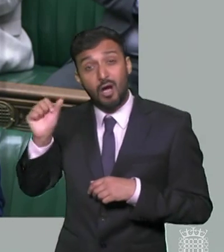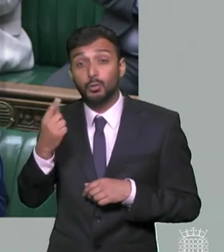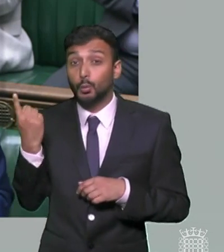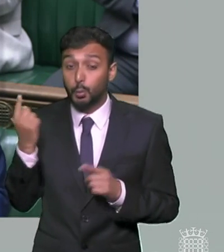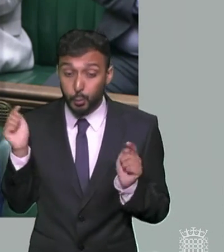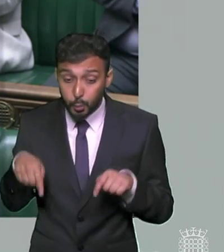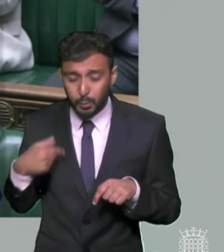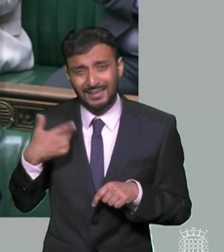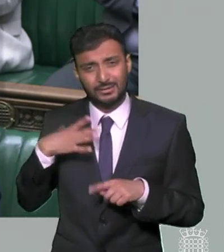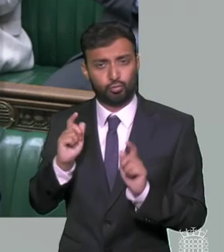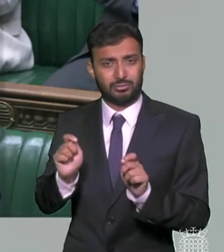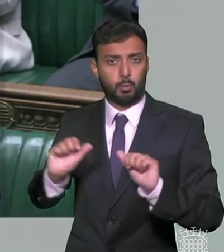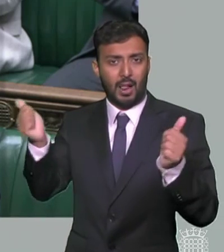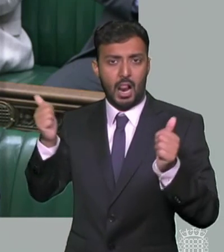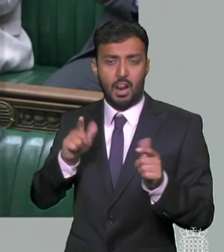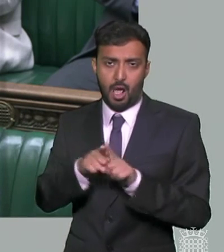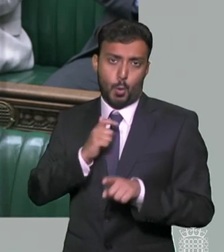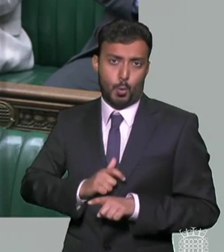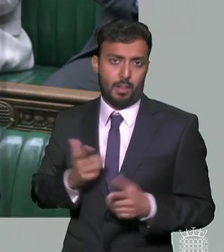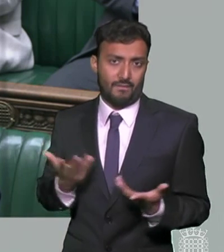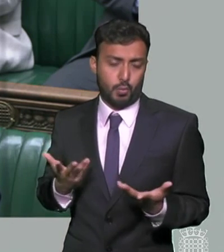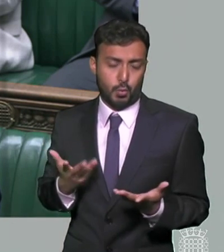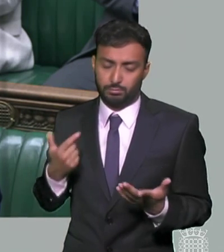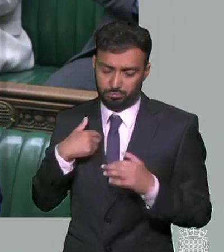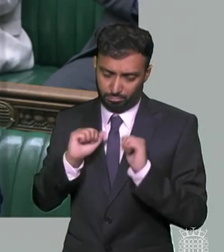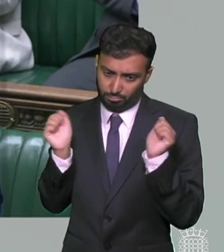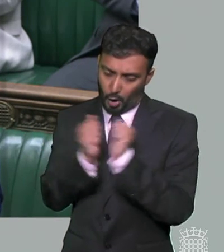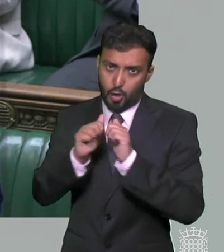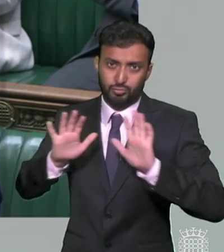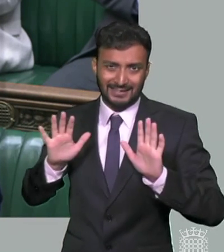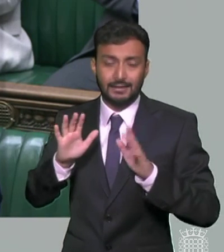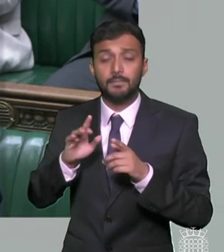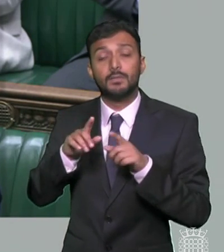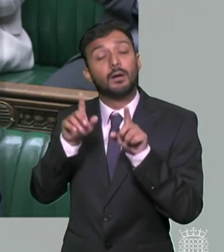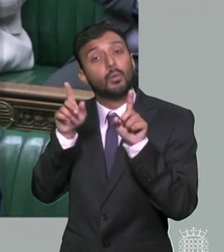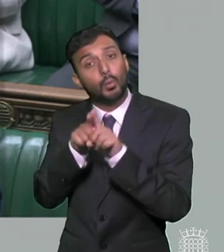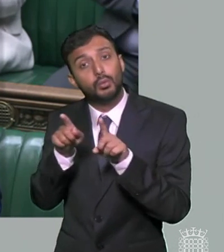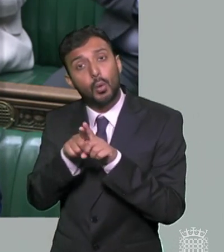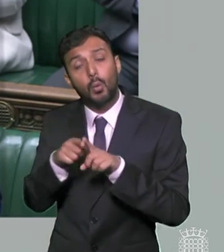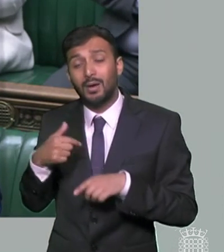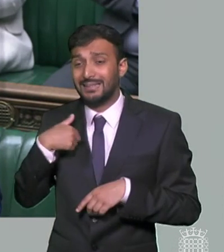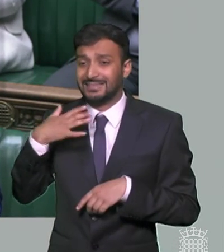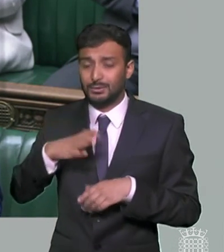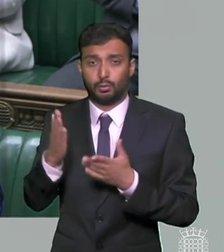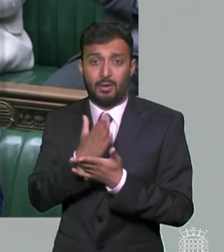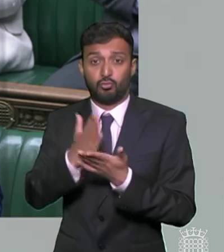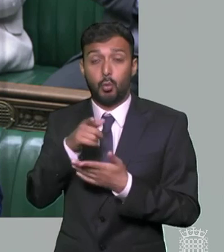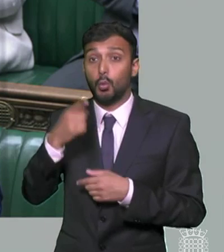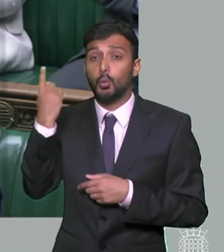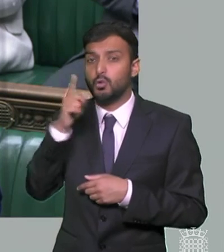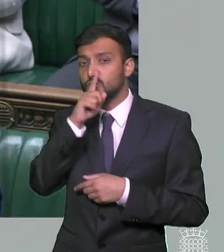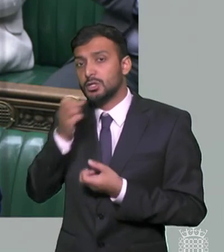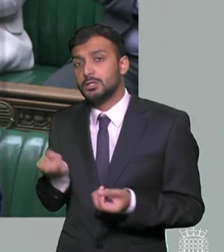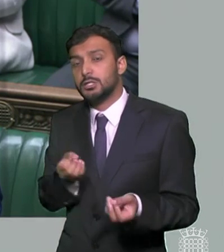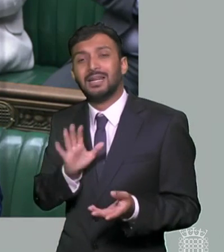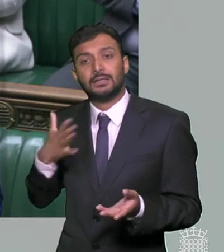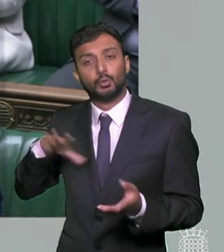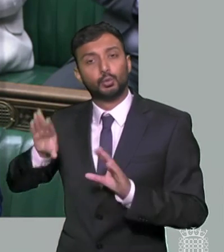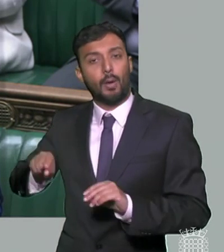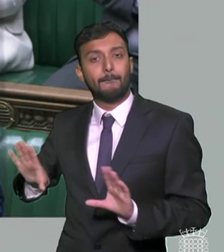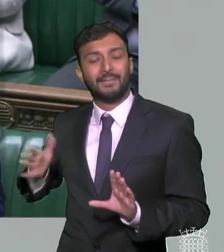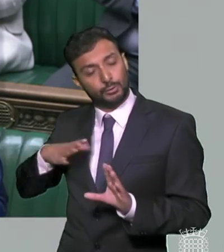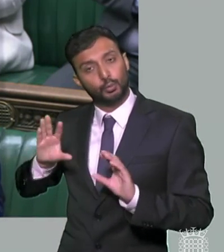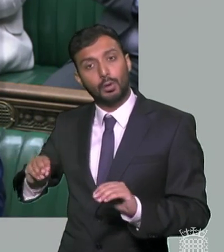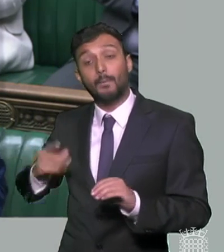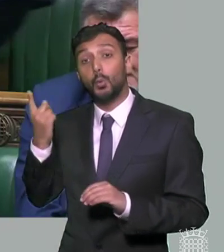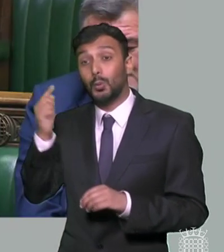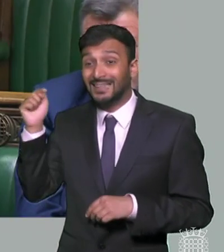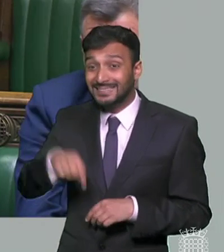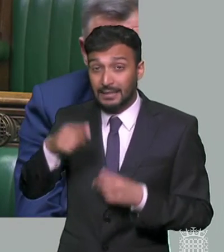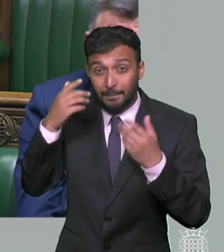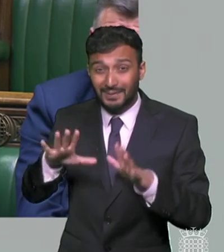We are absolutely committed to that. We also need to make sure that we cut down illegal routes and that those who are here who have committed serious offences can be returned home.